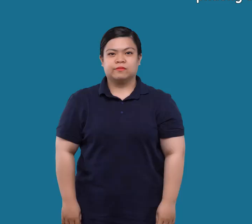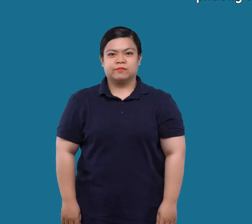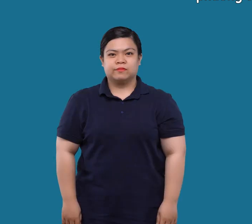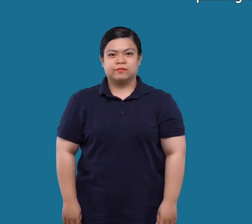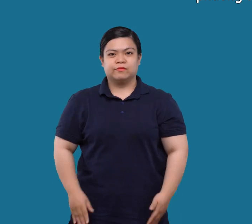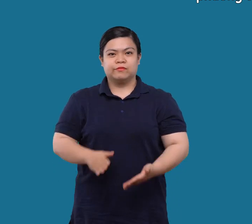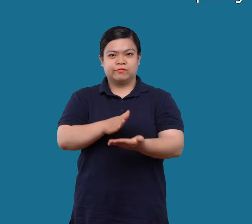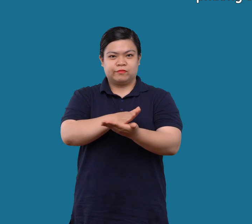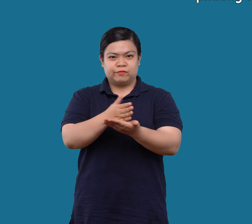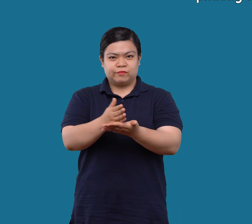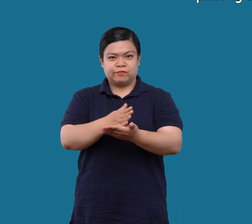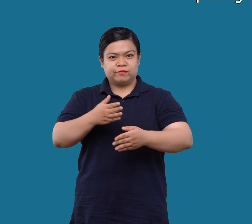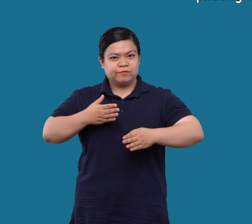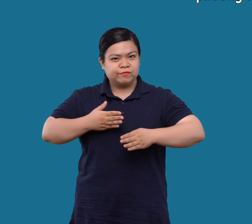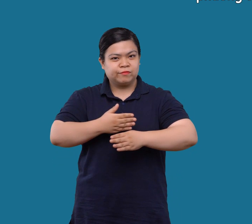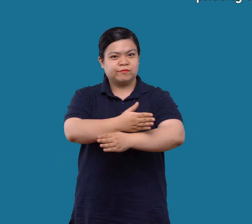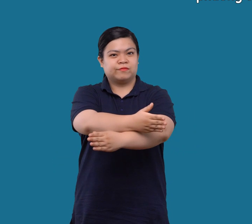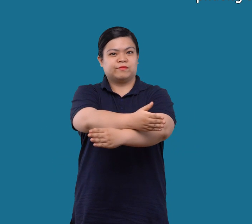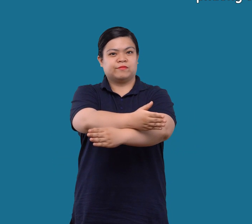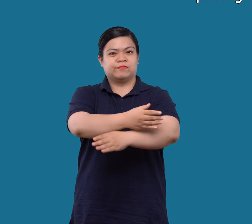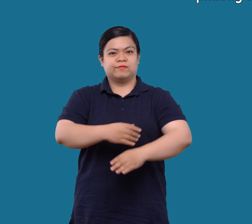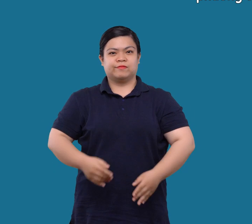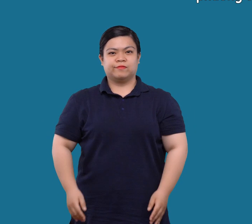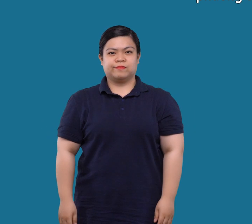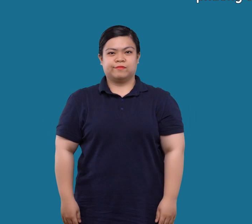phương tiện giao thông